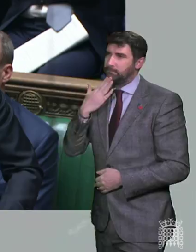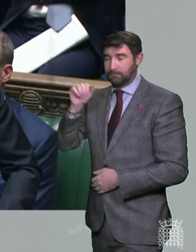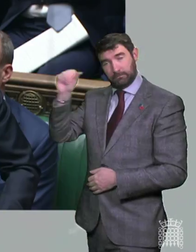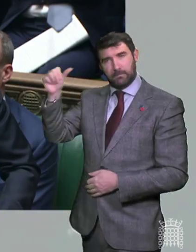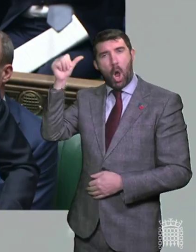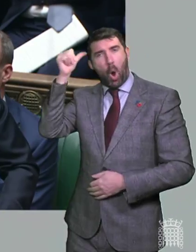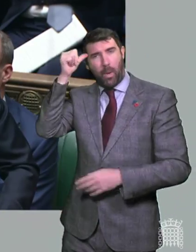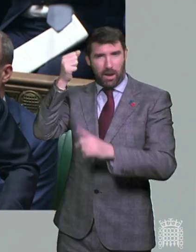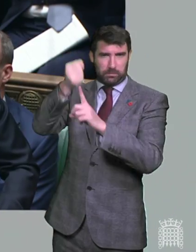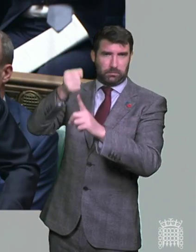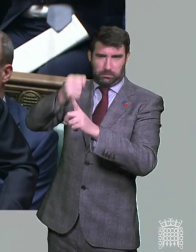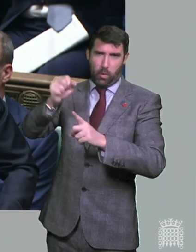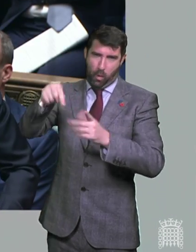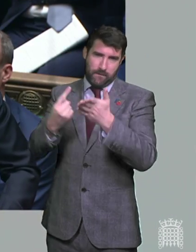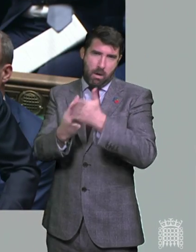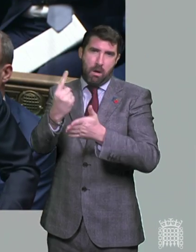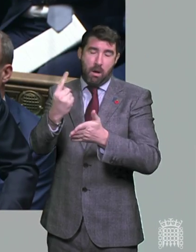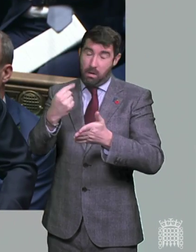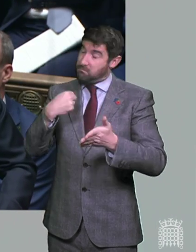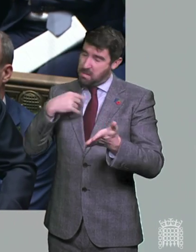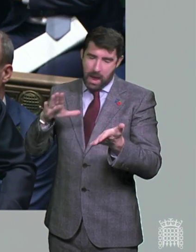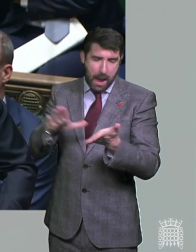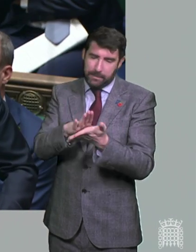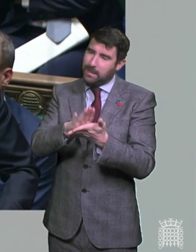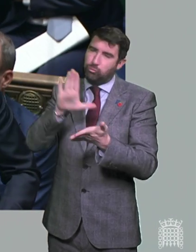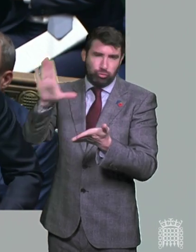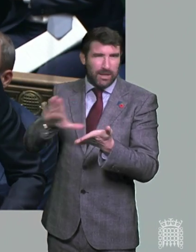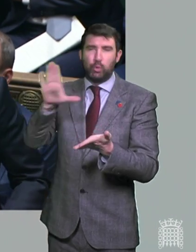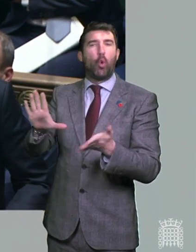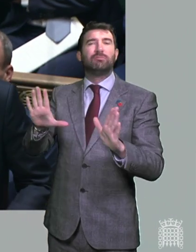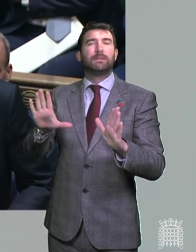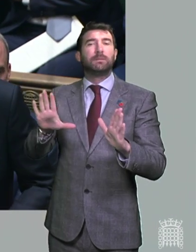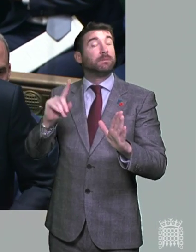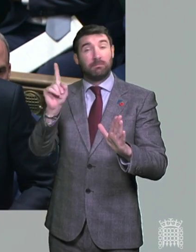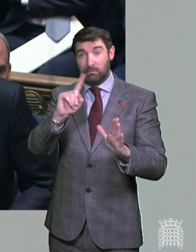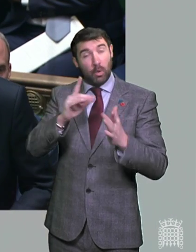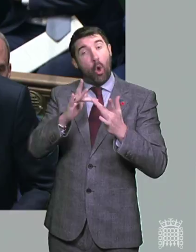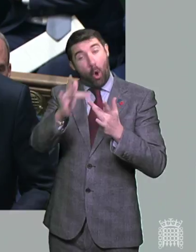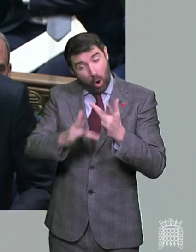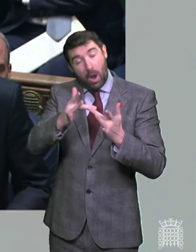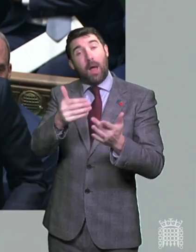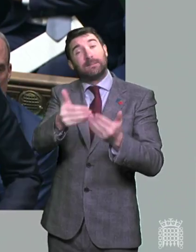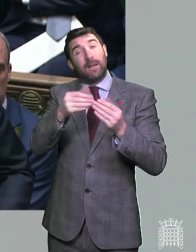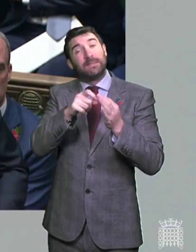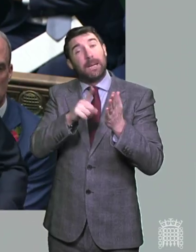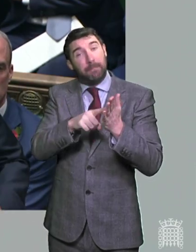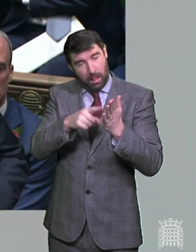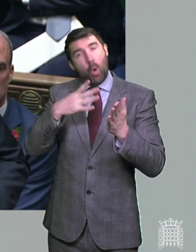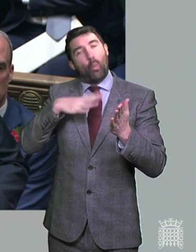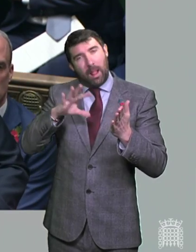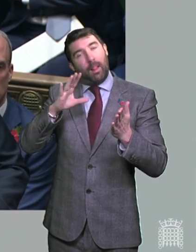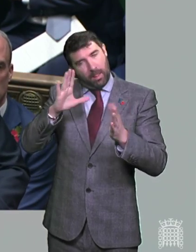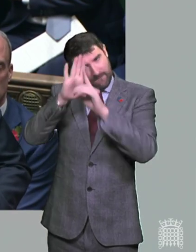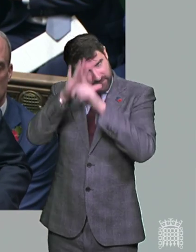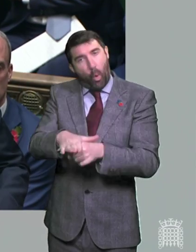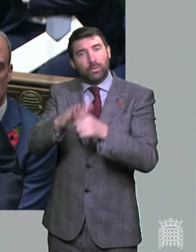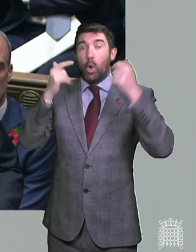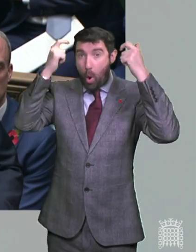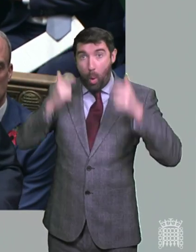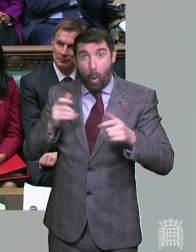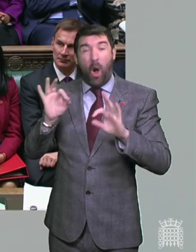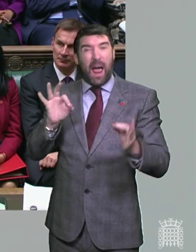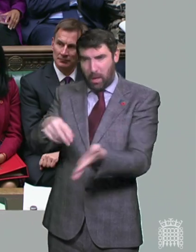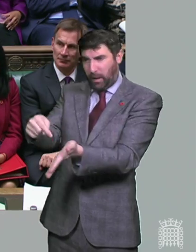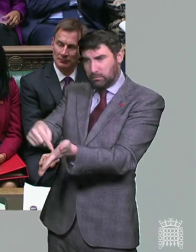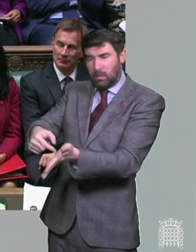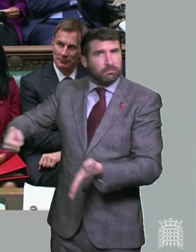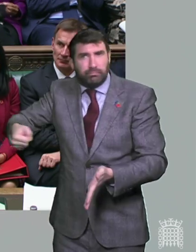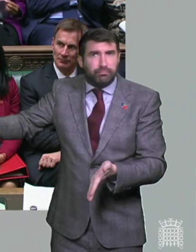He is absolutely right. I am pleased to give him the reassurance that the Online Safety Bill will require platforms to remove and limit the spread of illegal content and activity online.